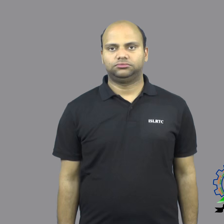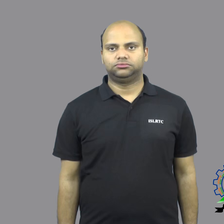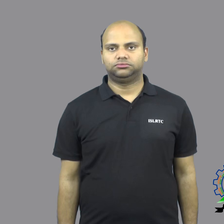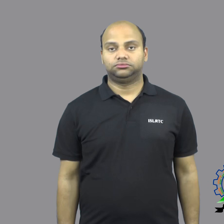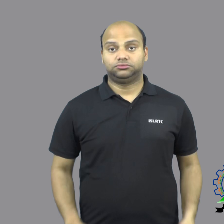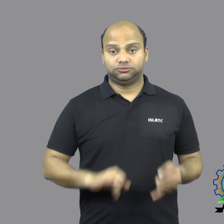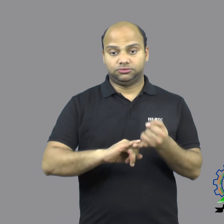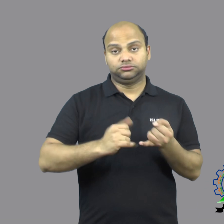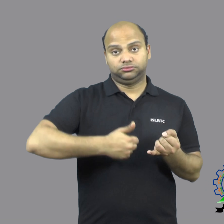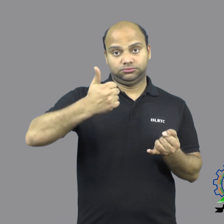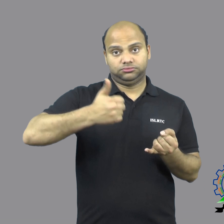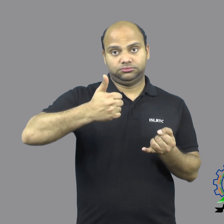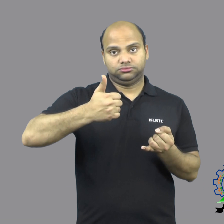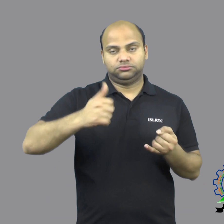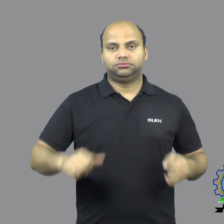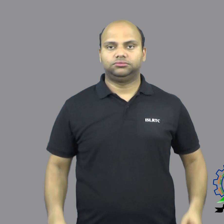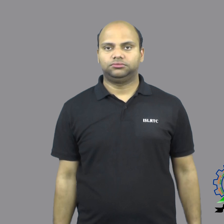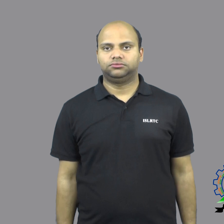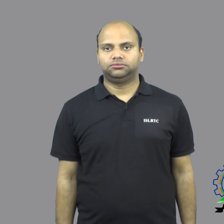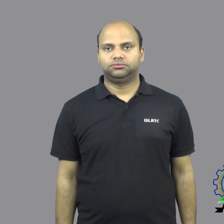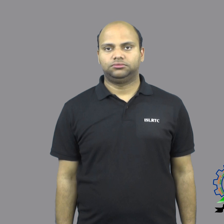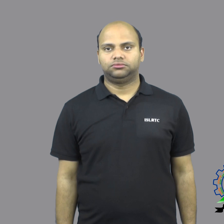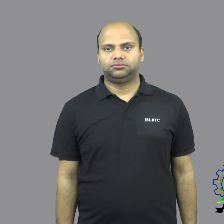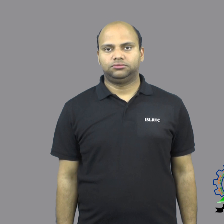Secretary